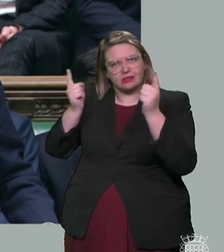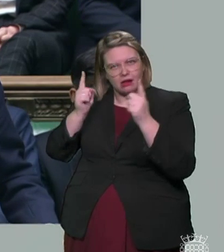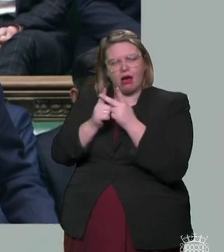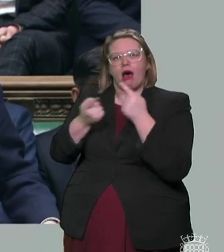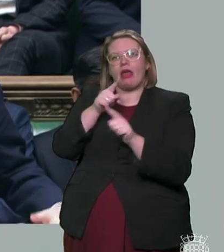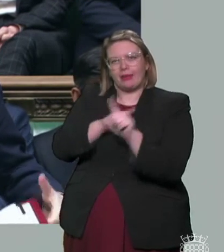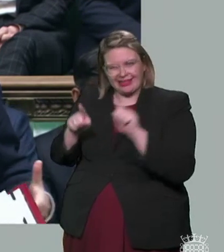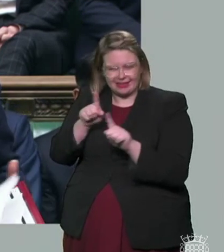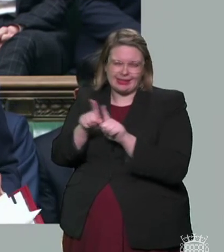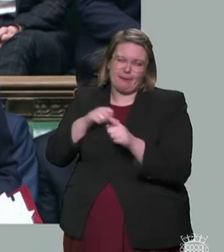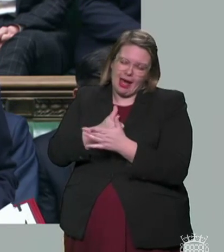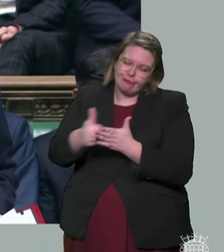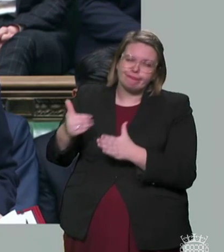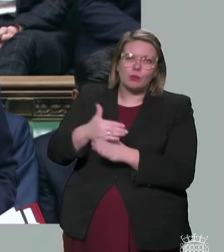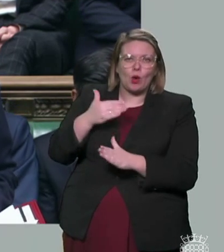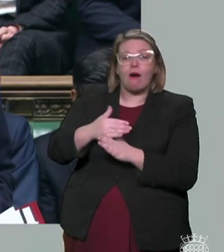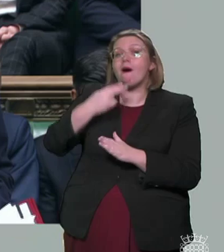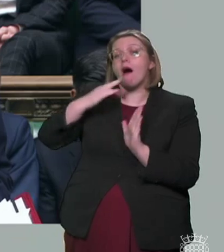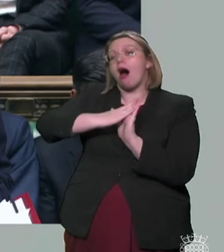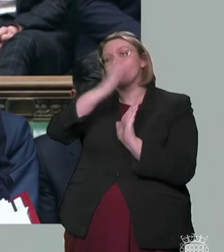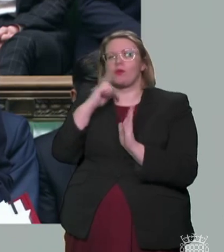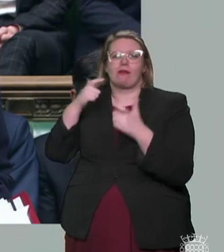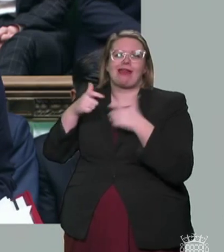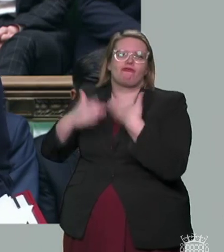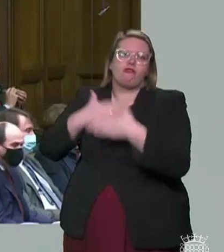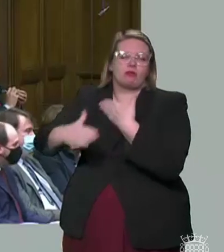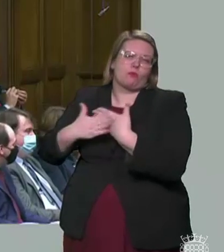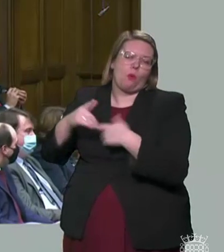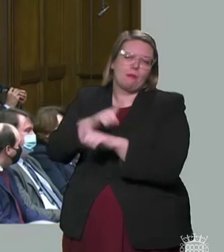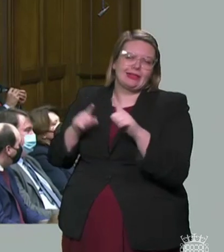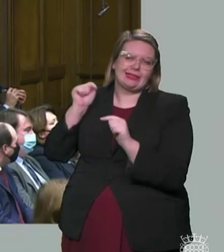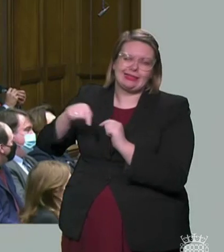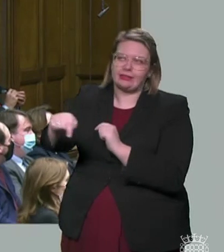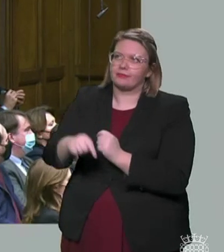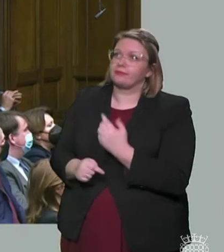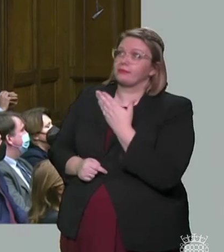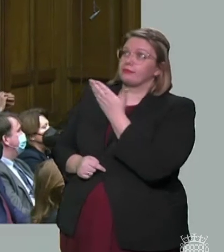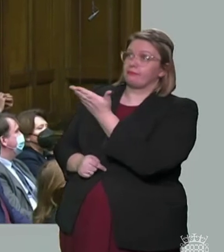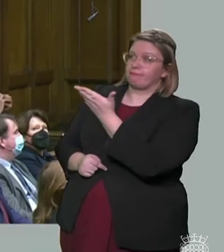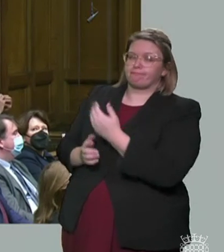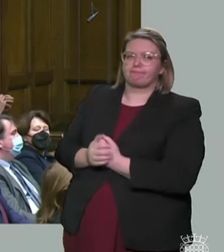In addition to my duties in this House, I shall have further such meetings later today.